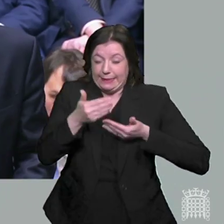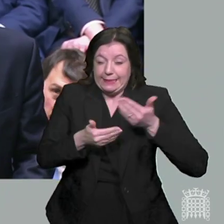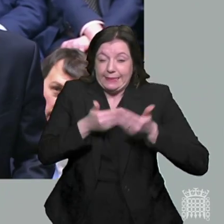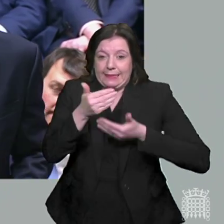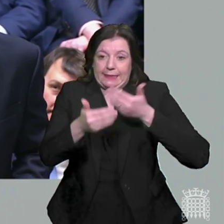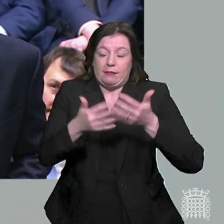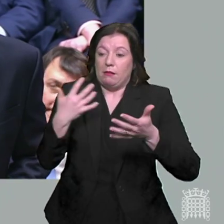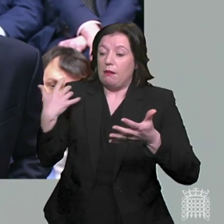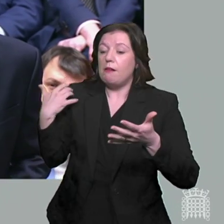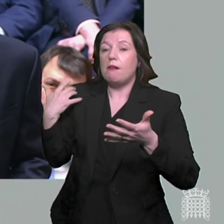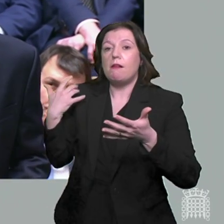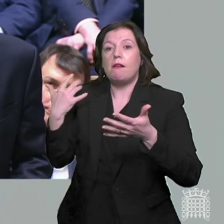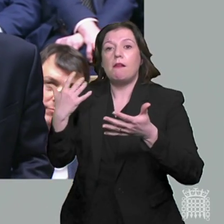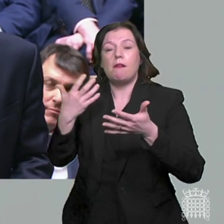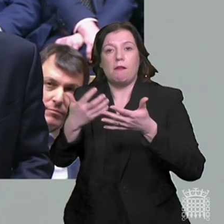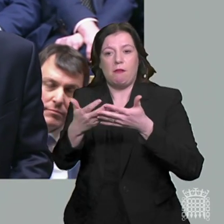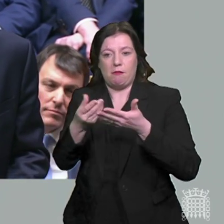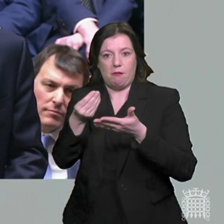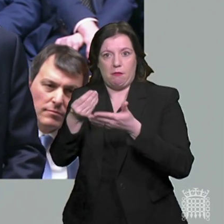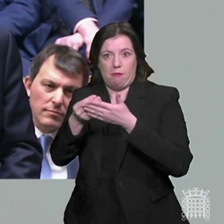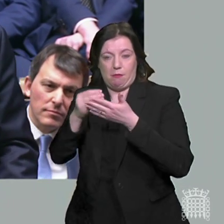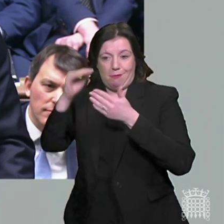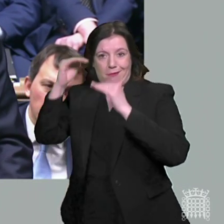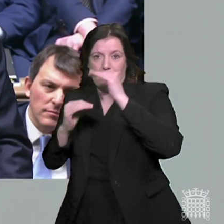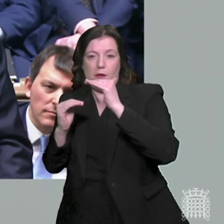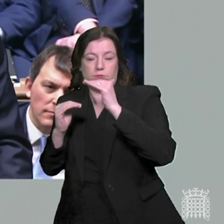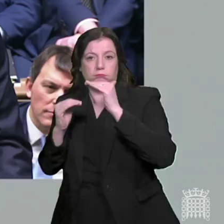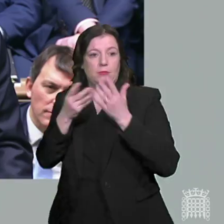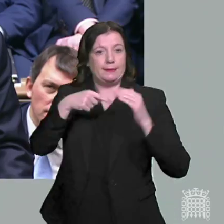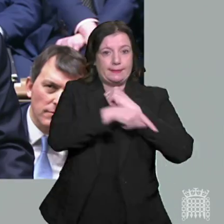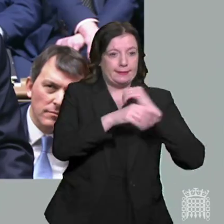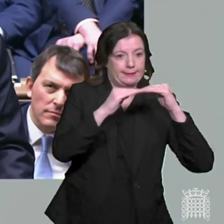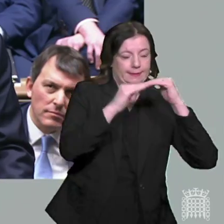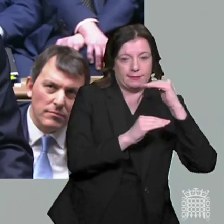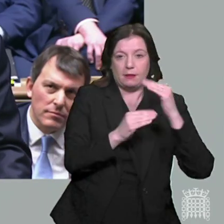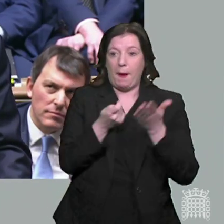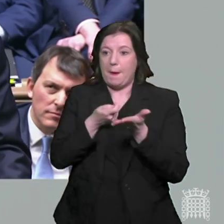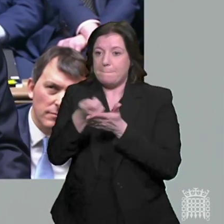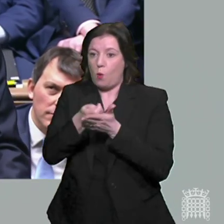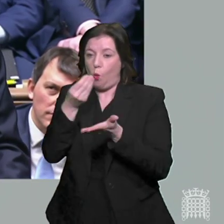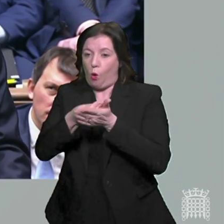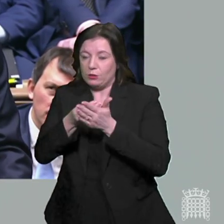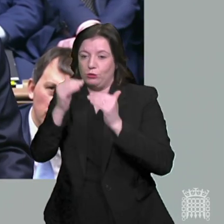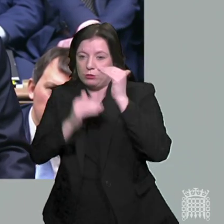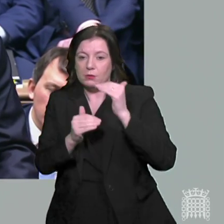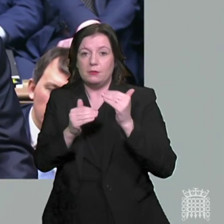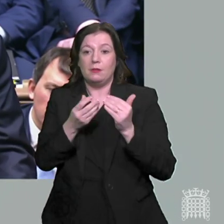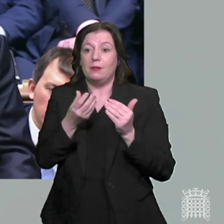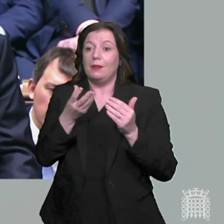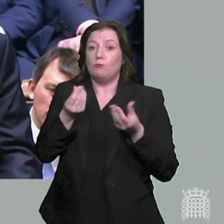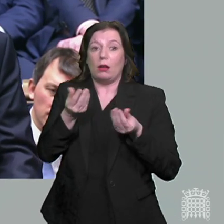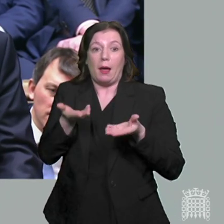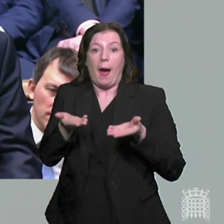Since mid-October, 10-year gilt rates have fallen, debt servicing costs are down, mortgage rates are lower and inflation has peaked.